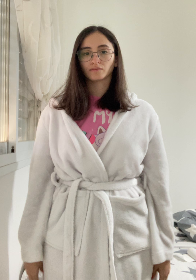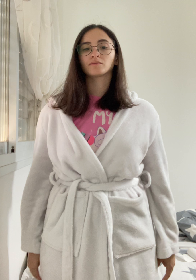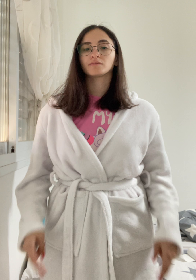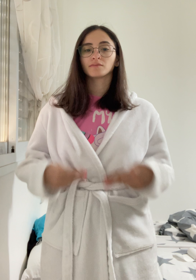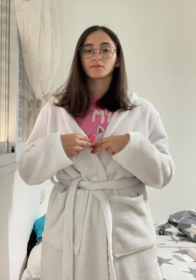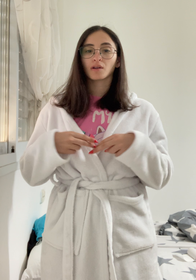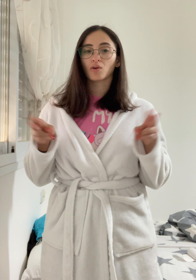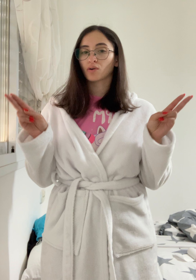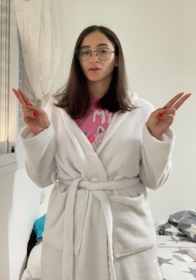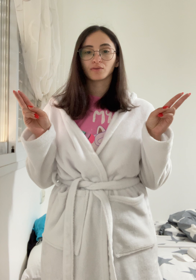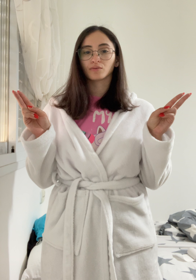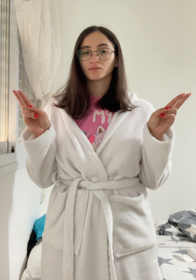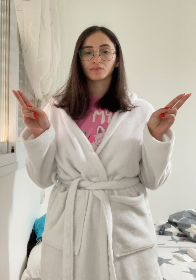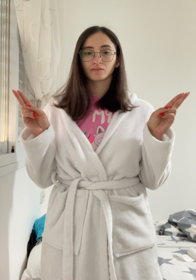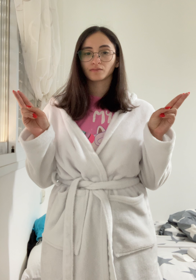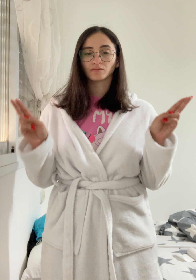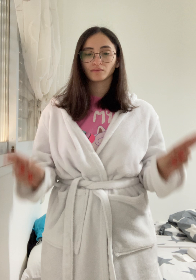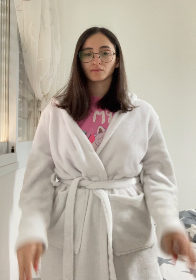לא חשוב